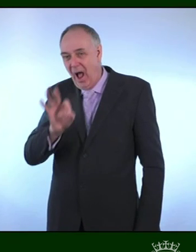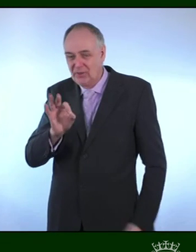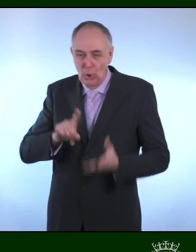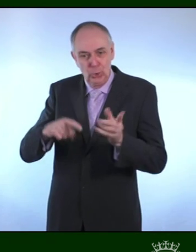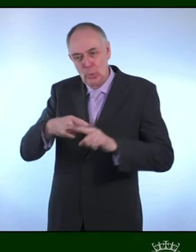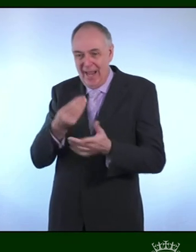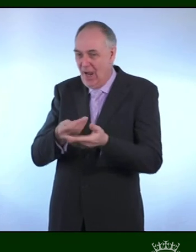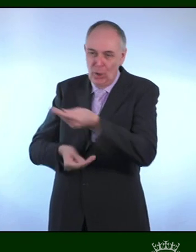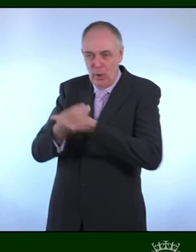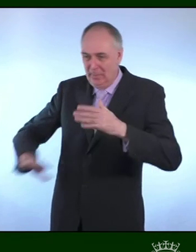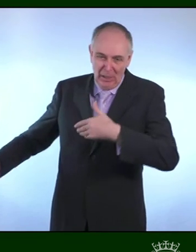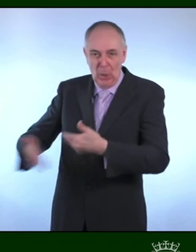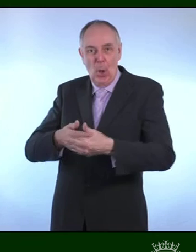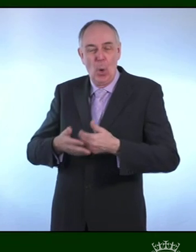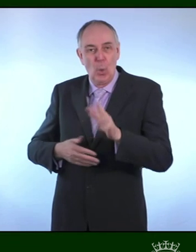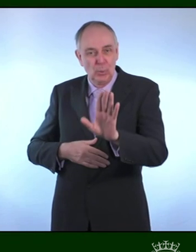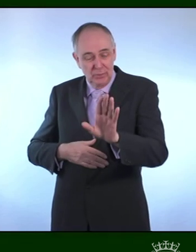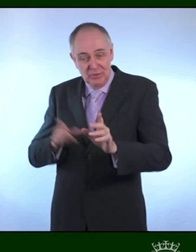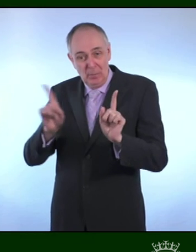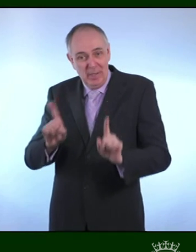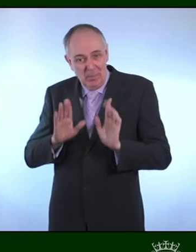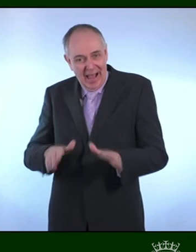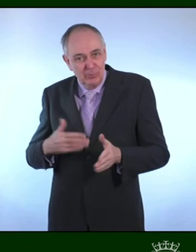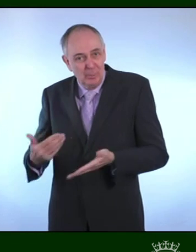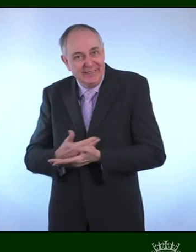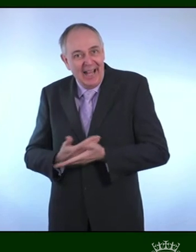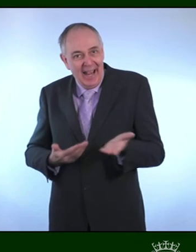We obviously want people to be safe, but clearly things have to go on.